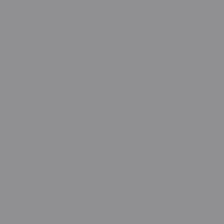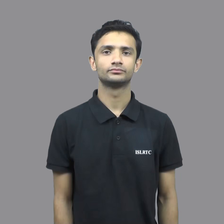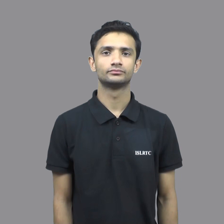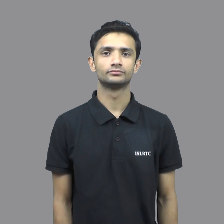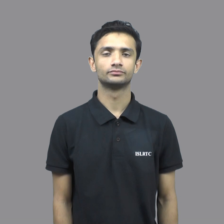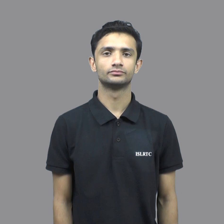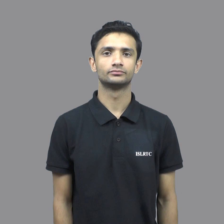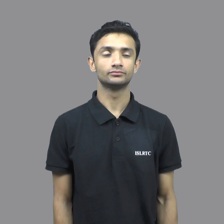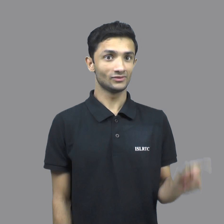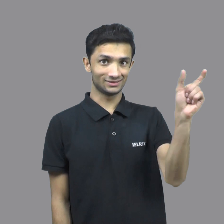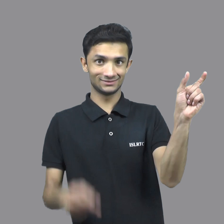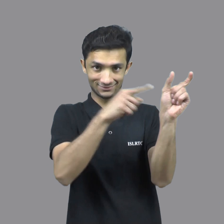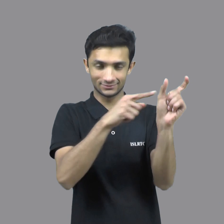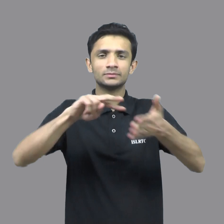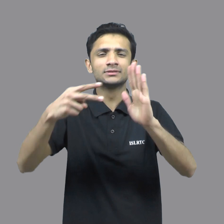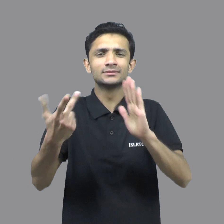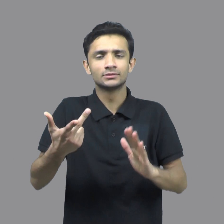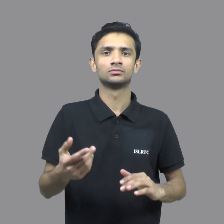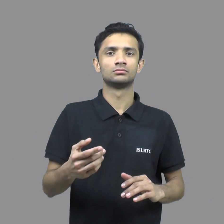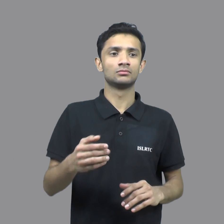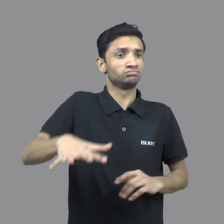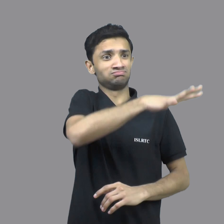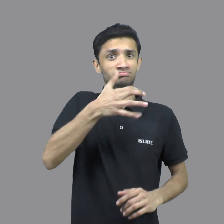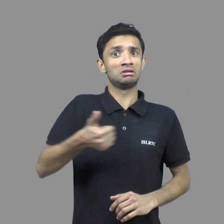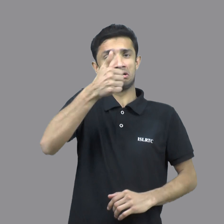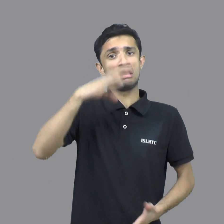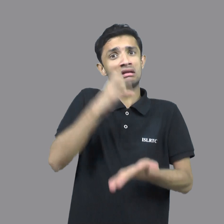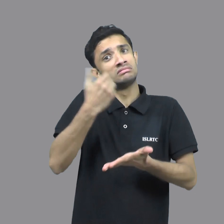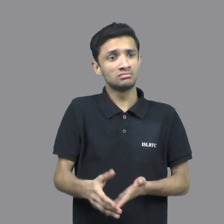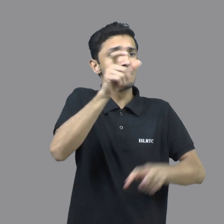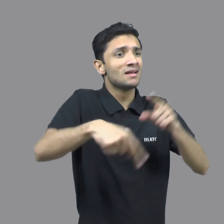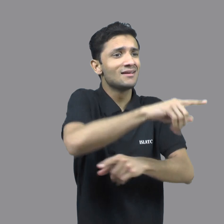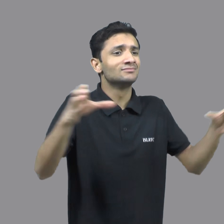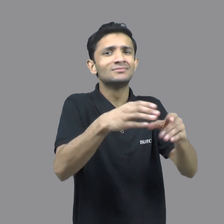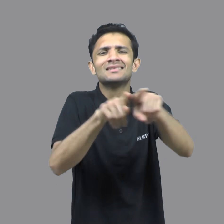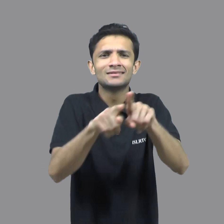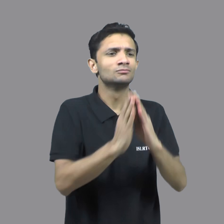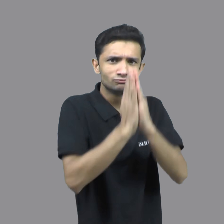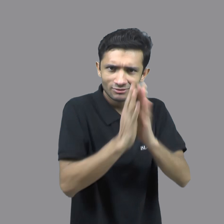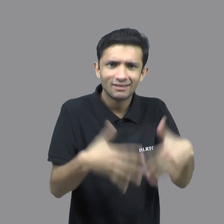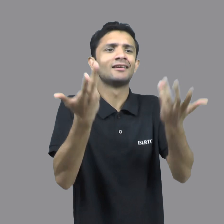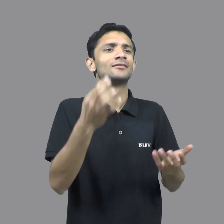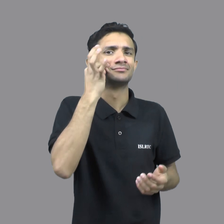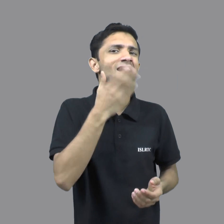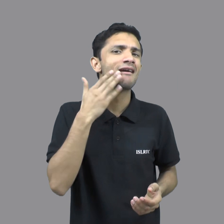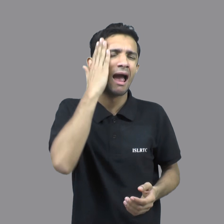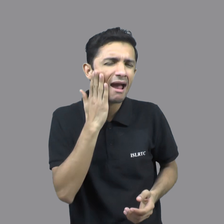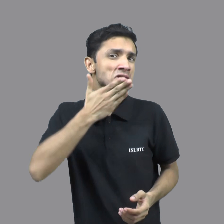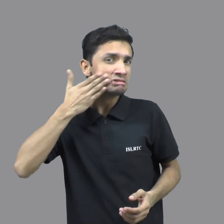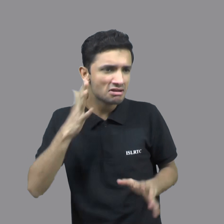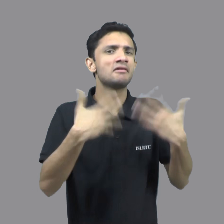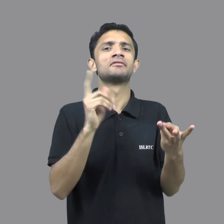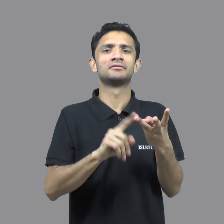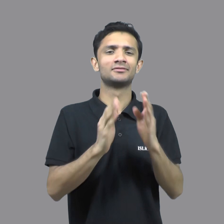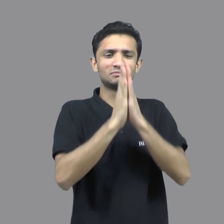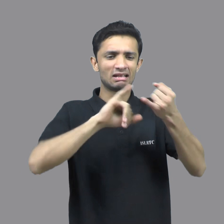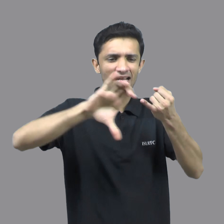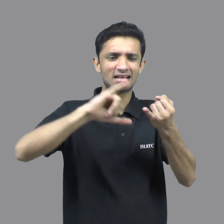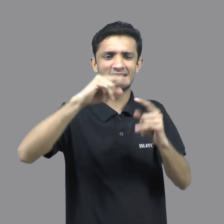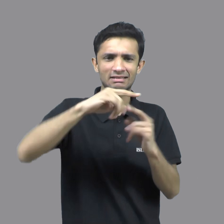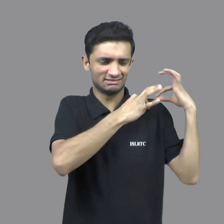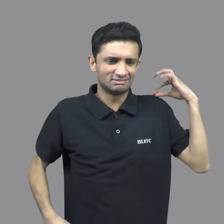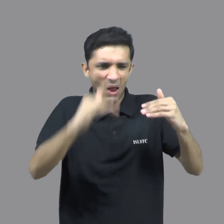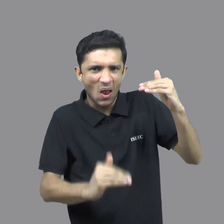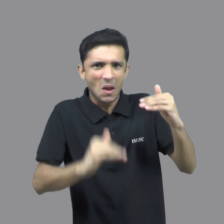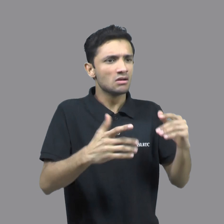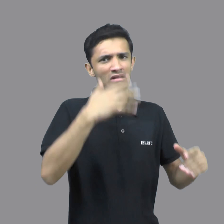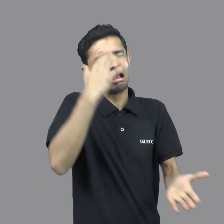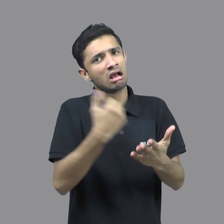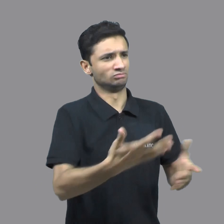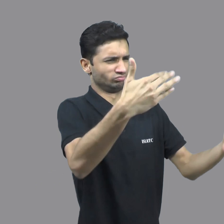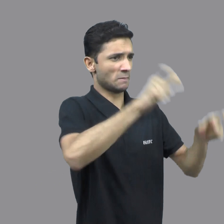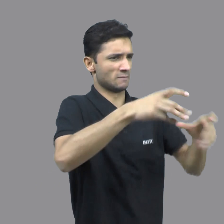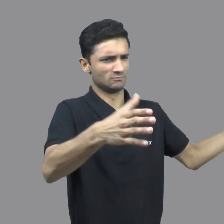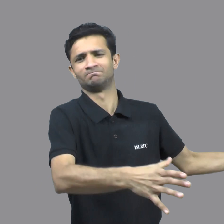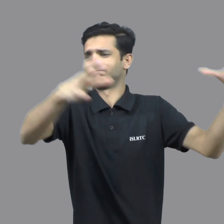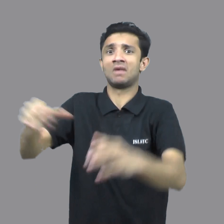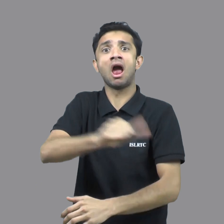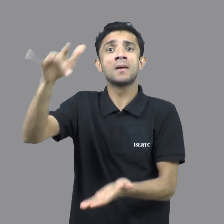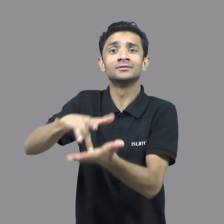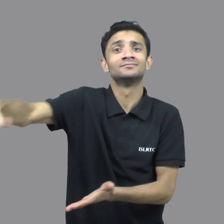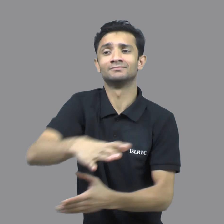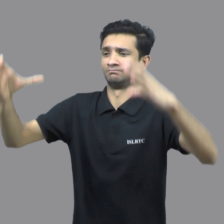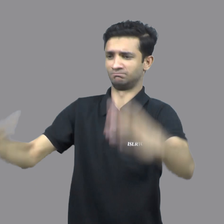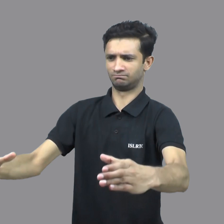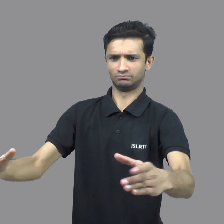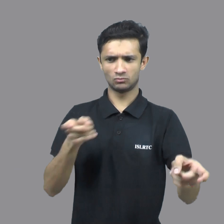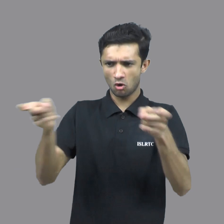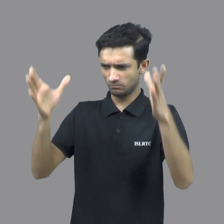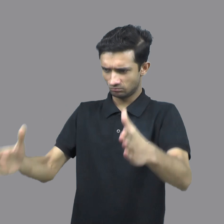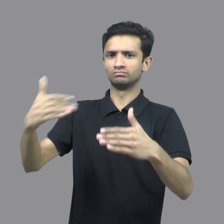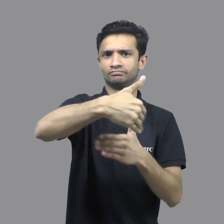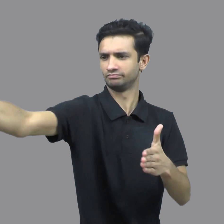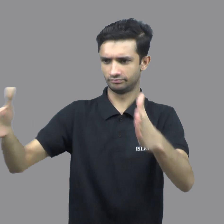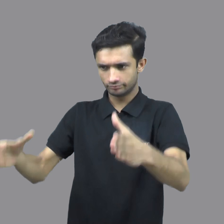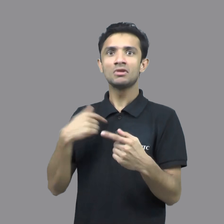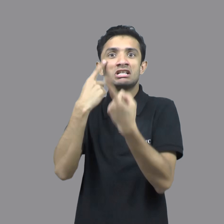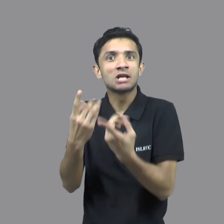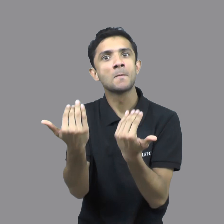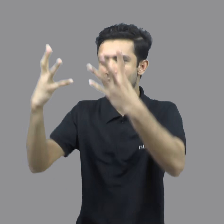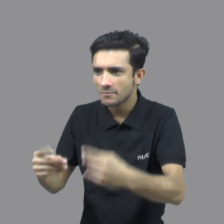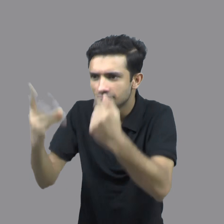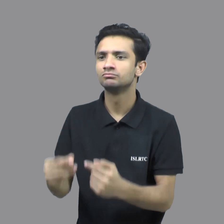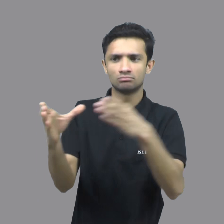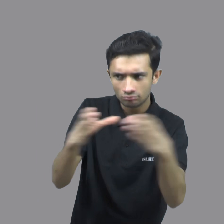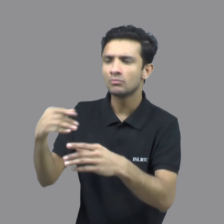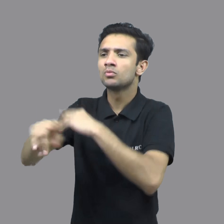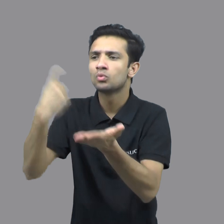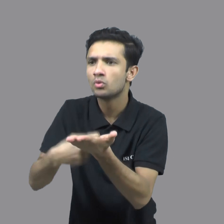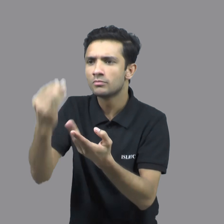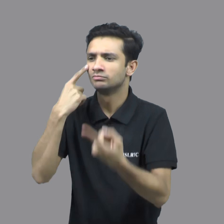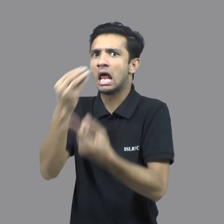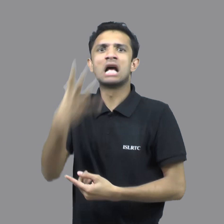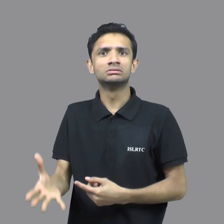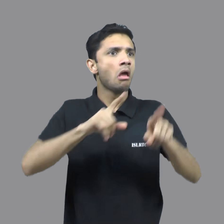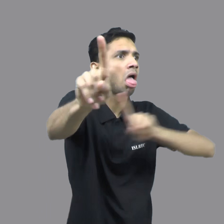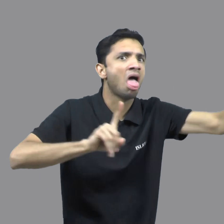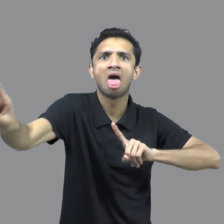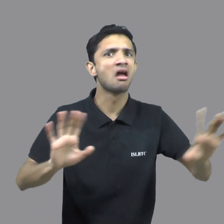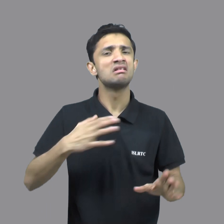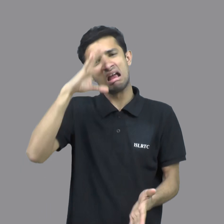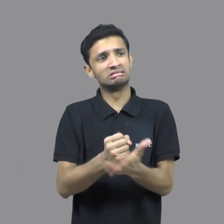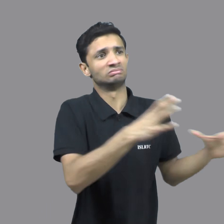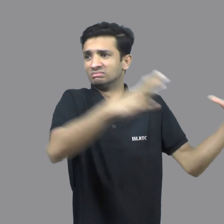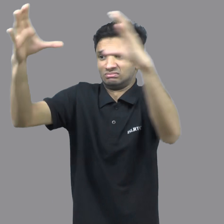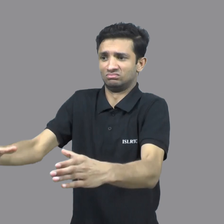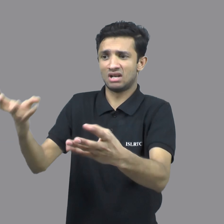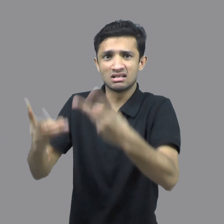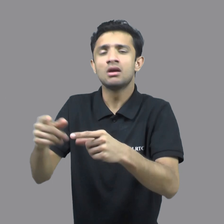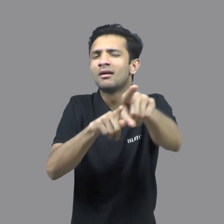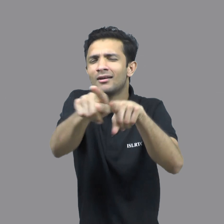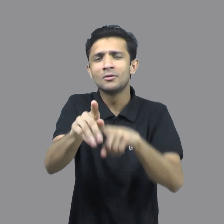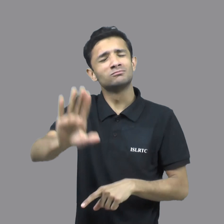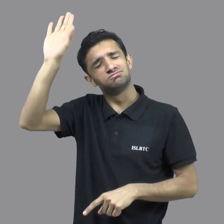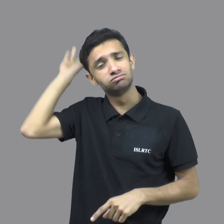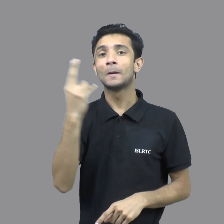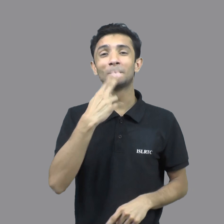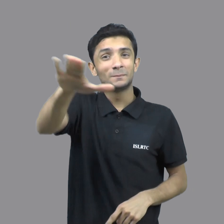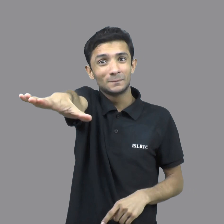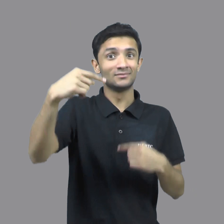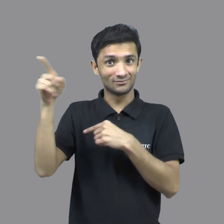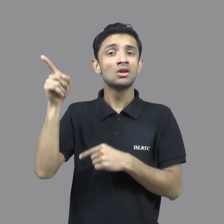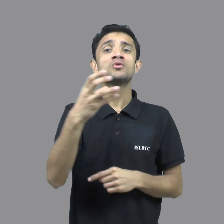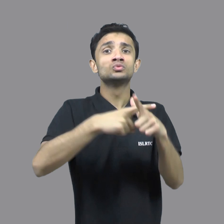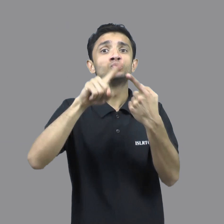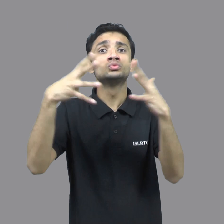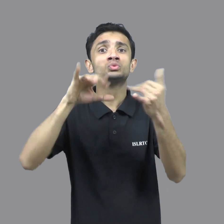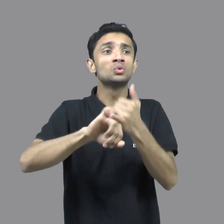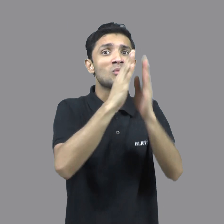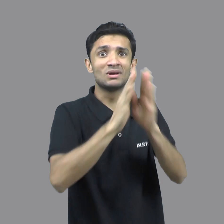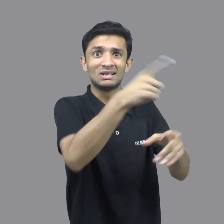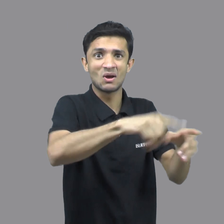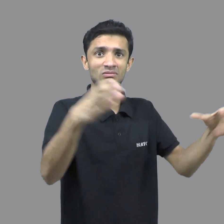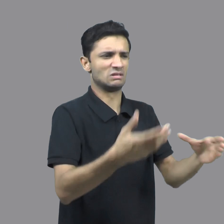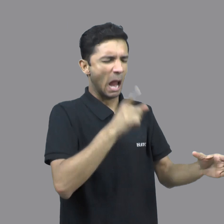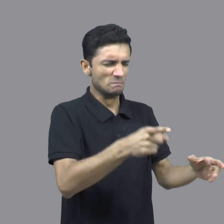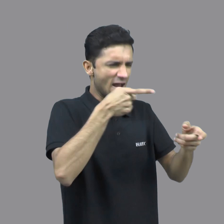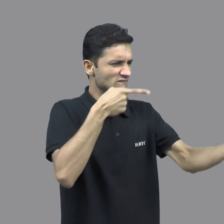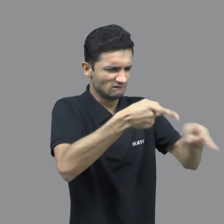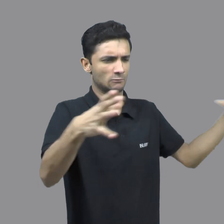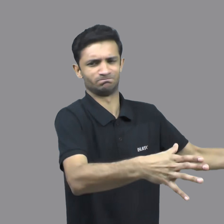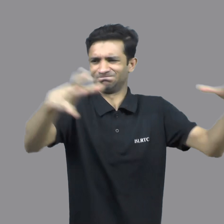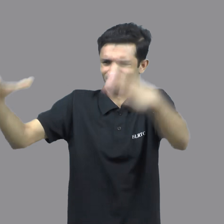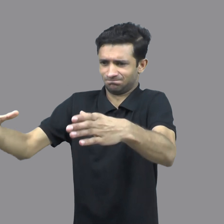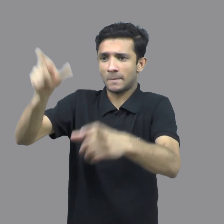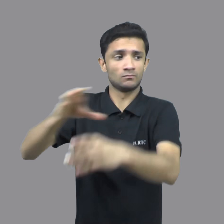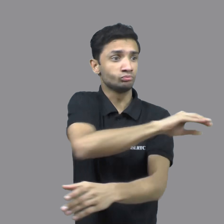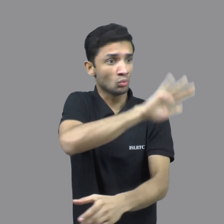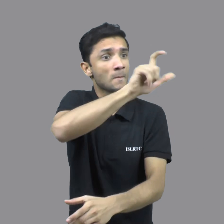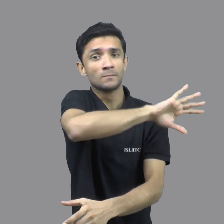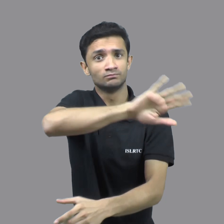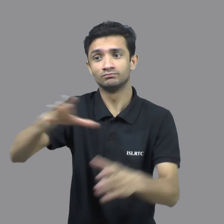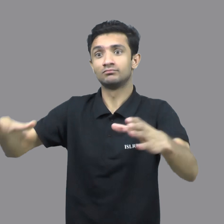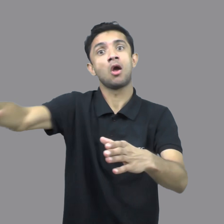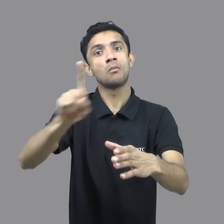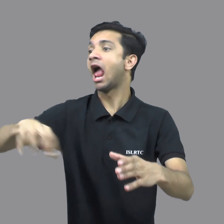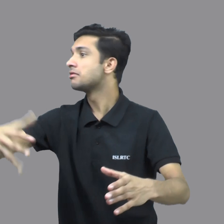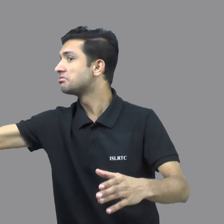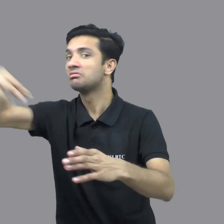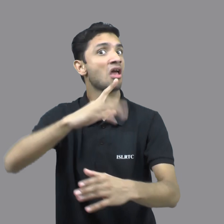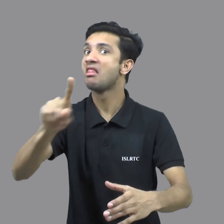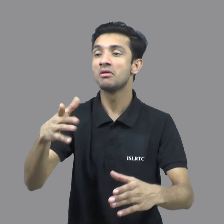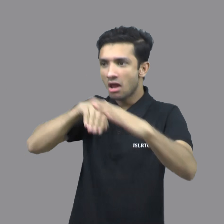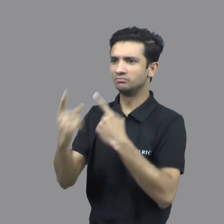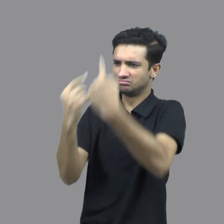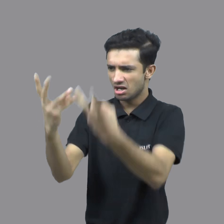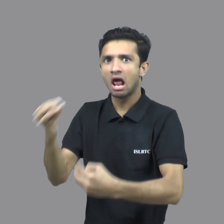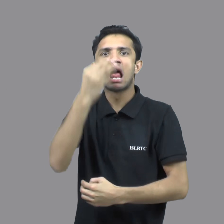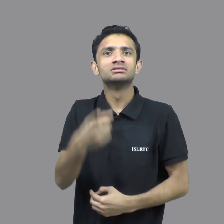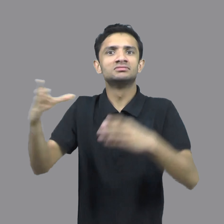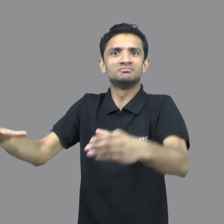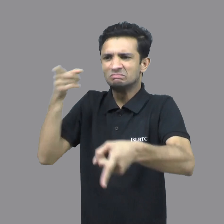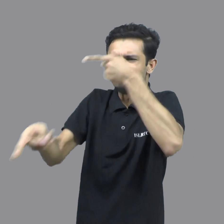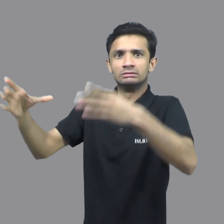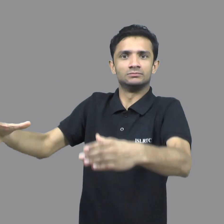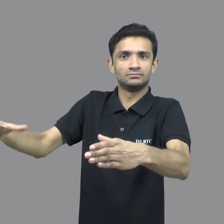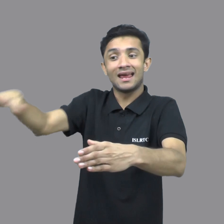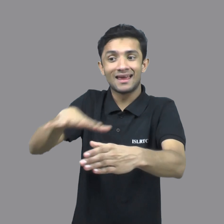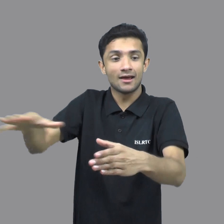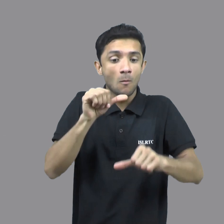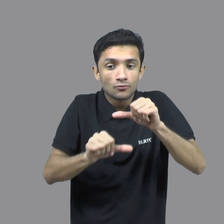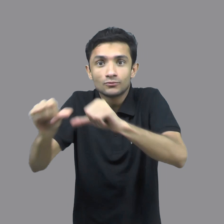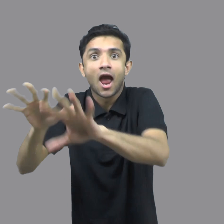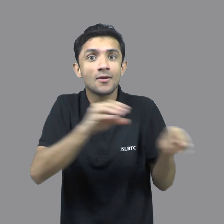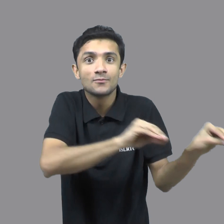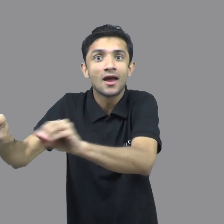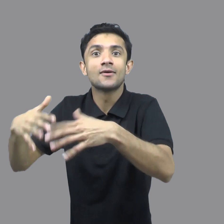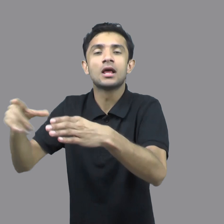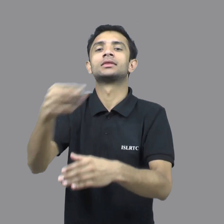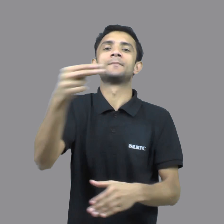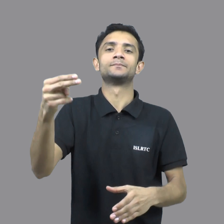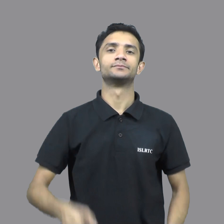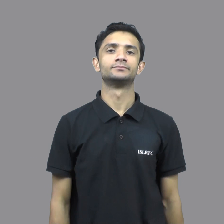Ghettoisation